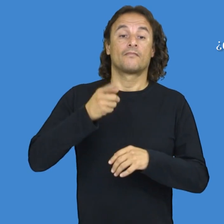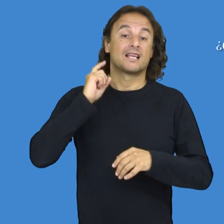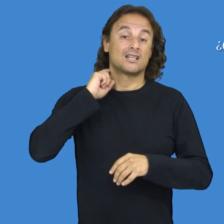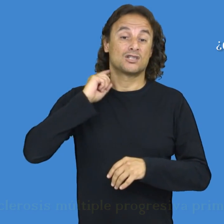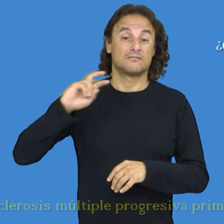meningitis